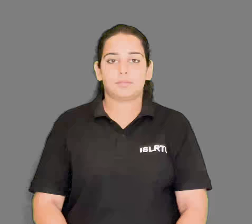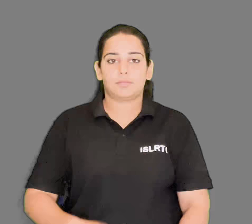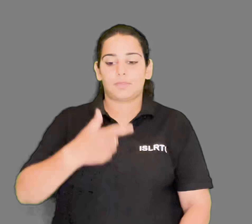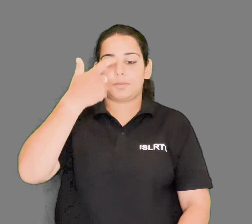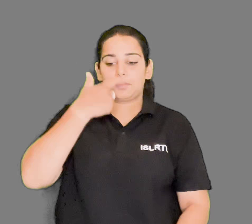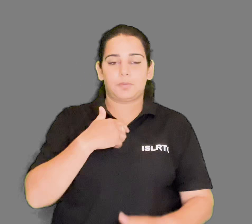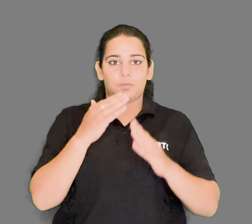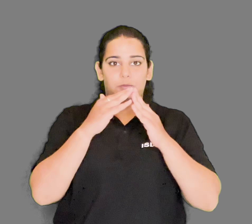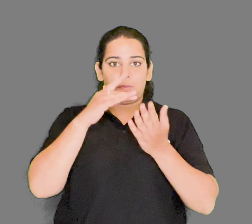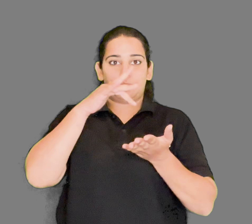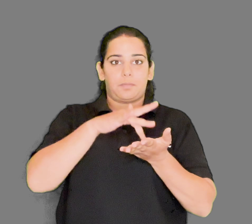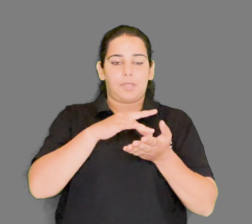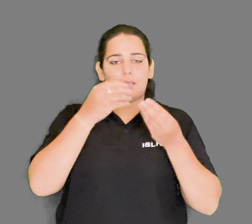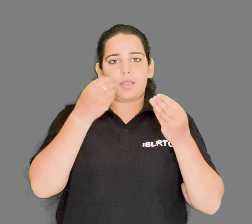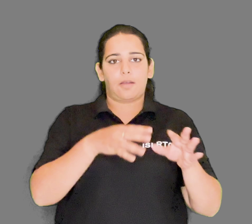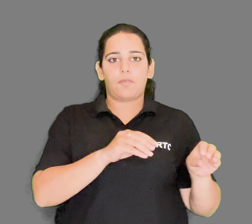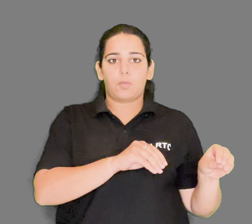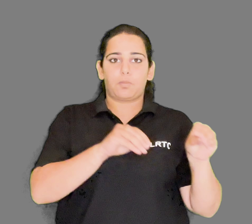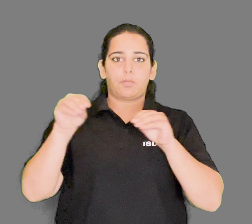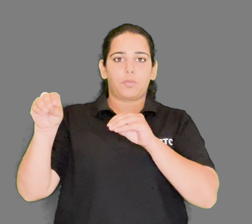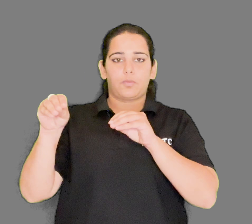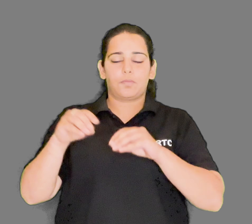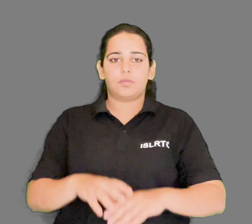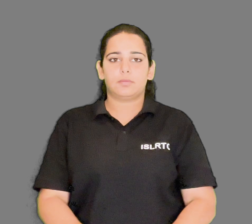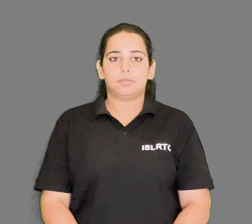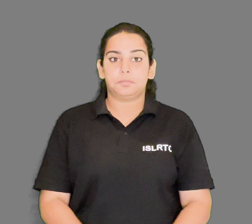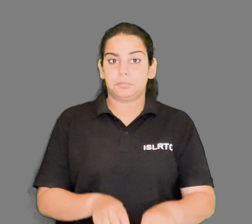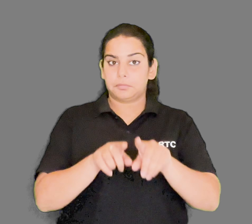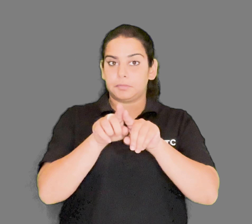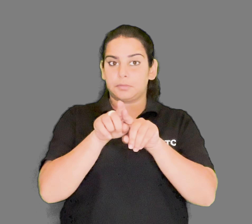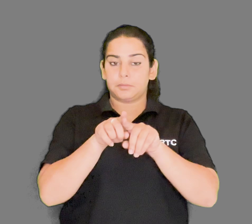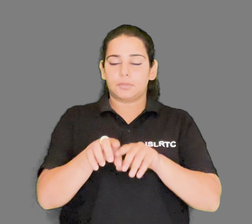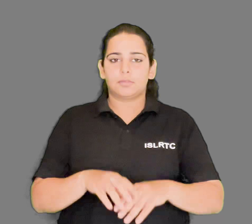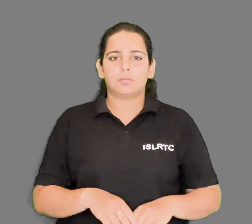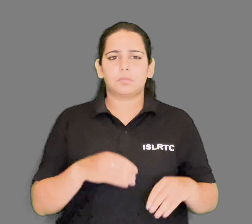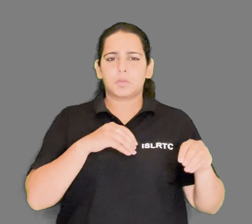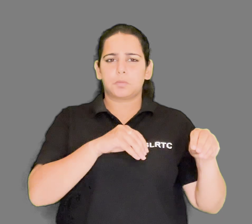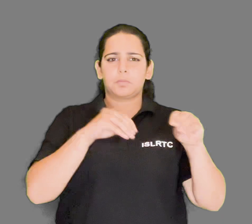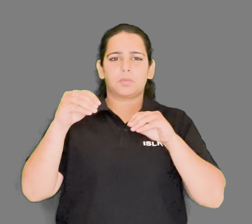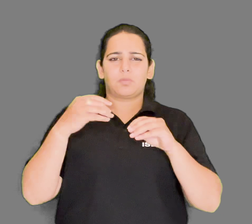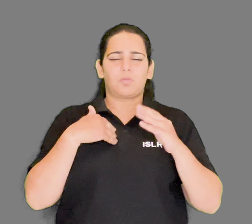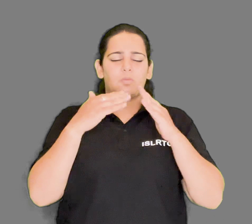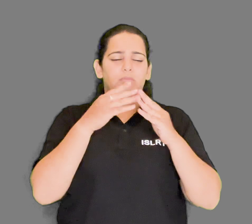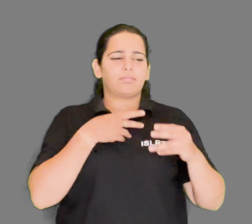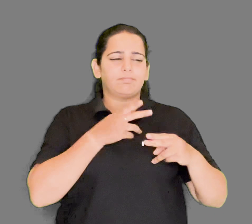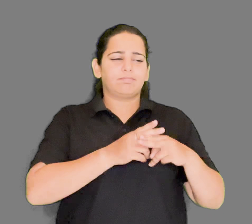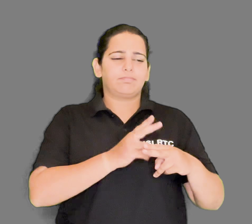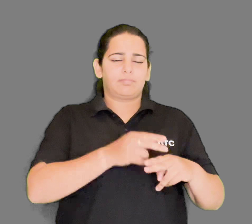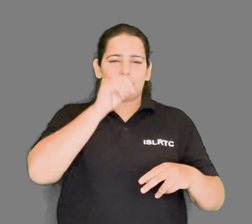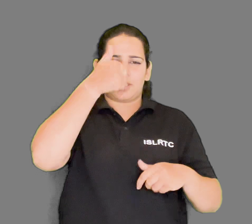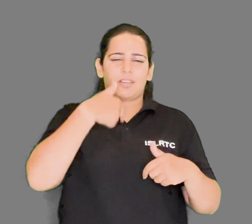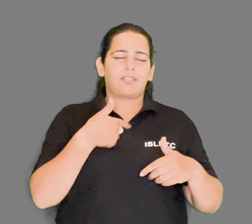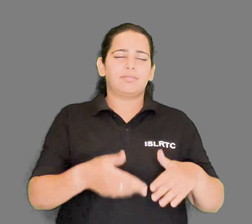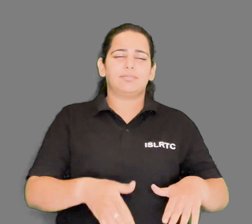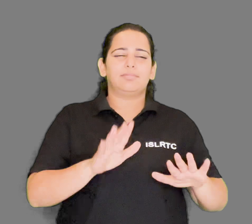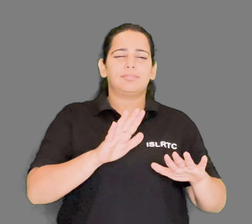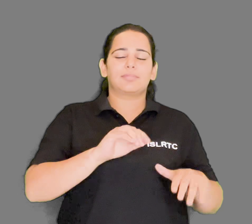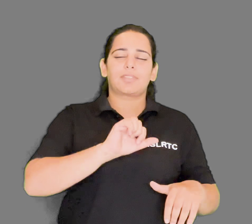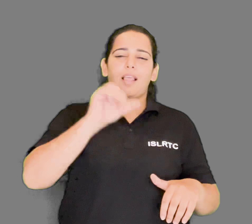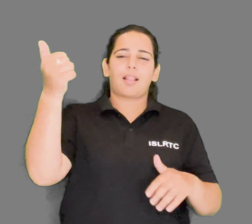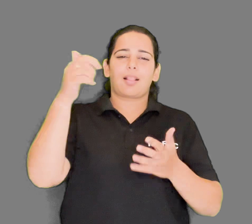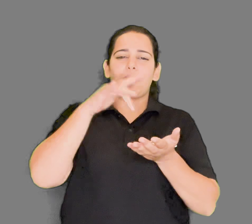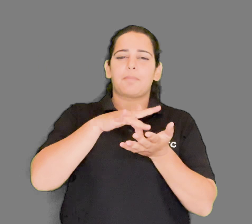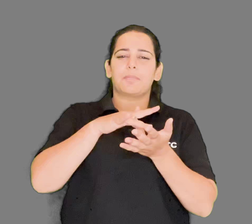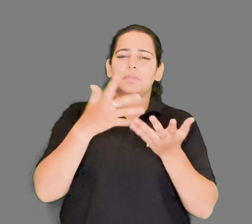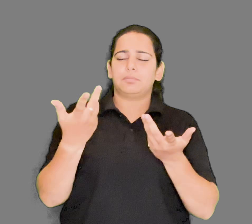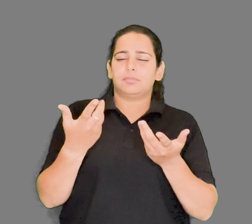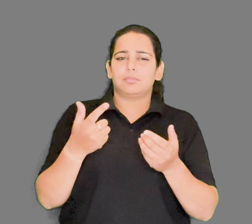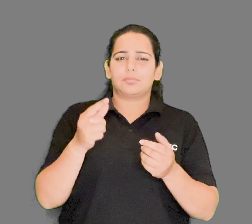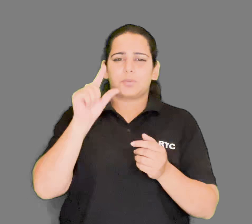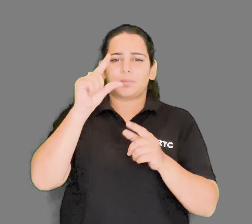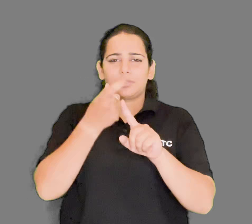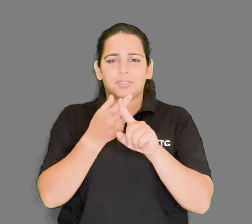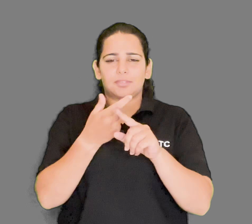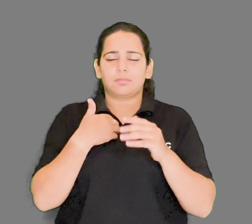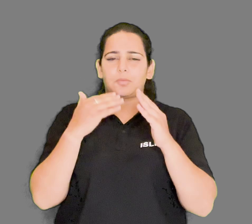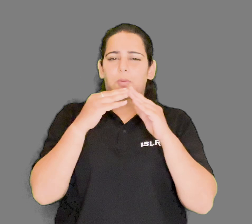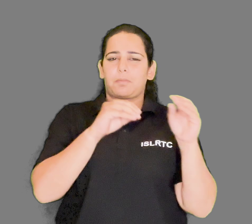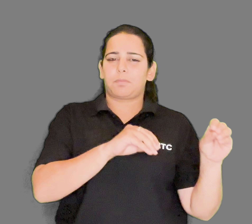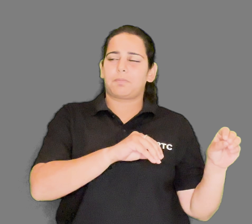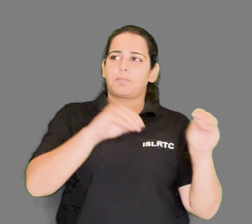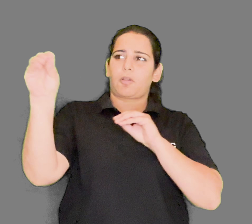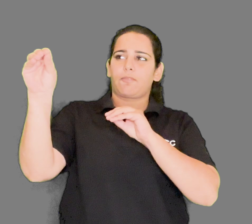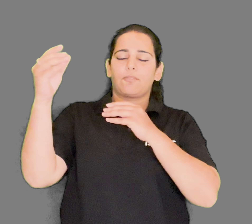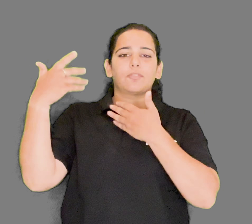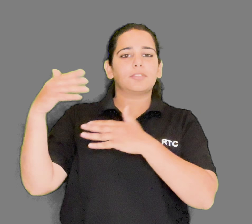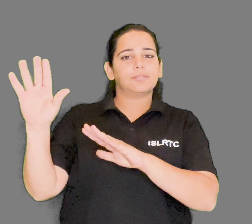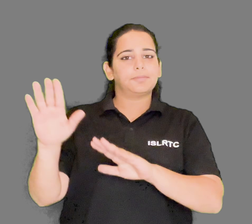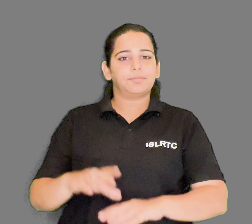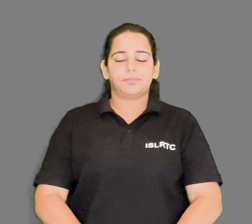Transplant